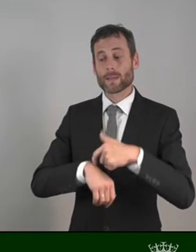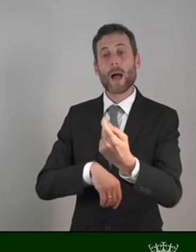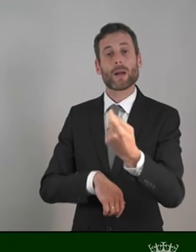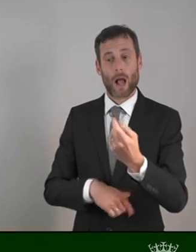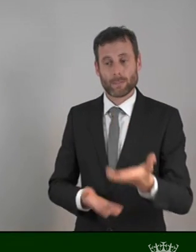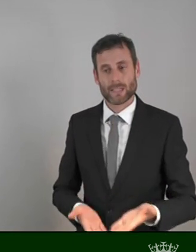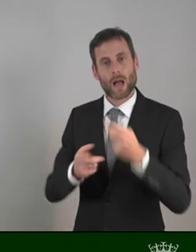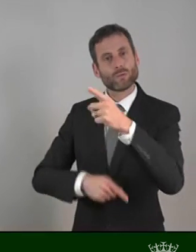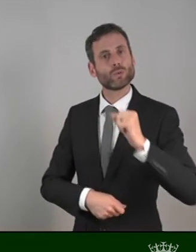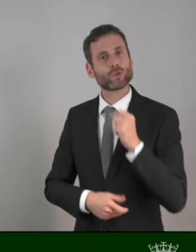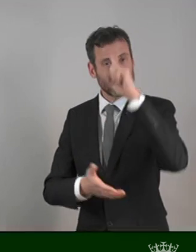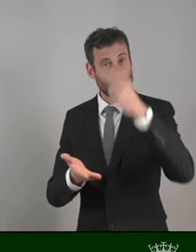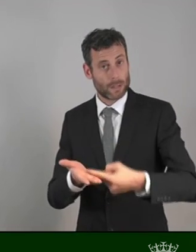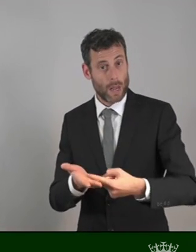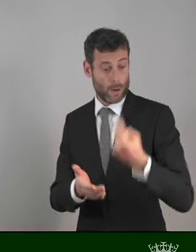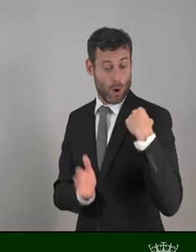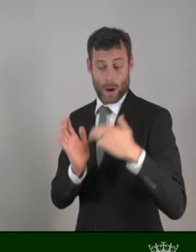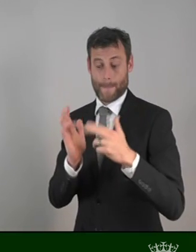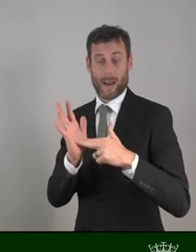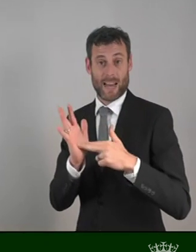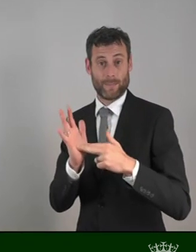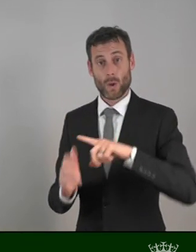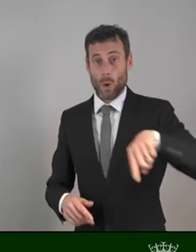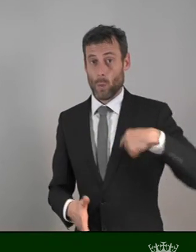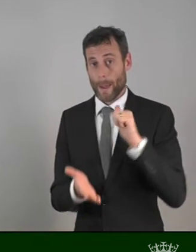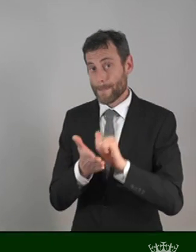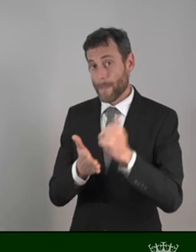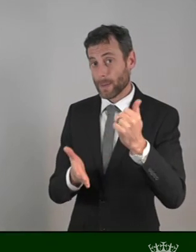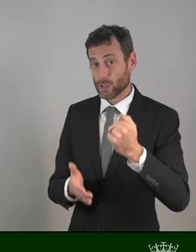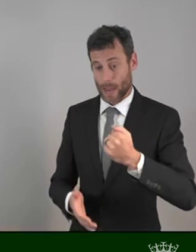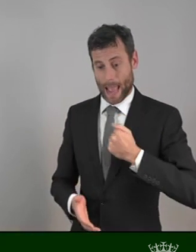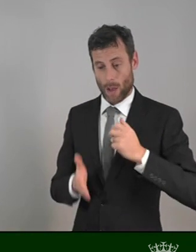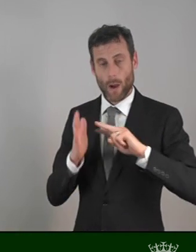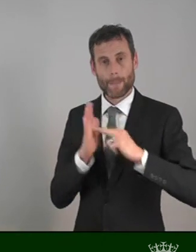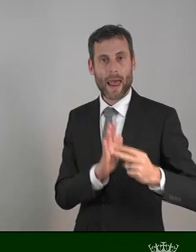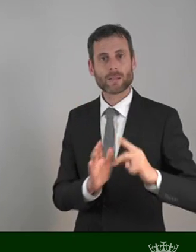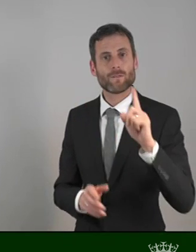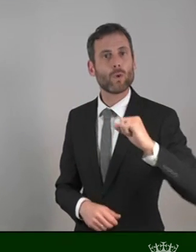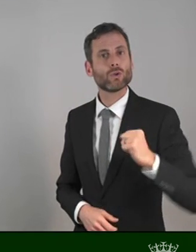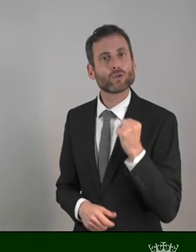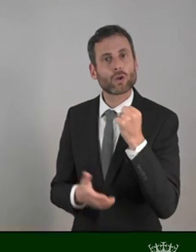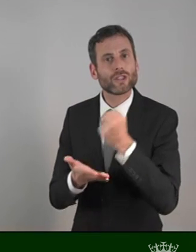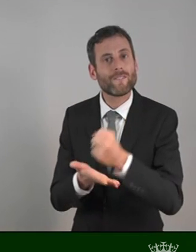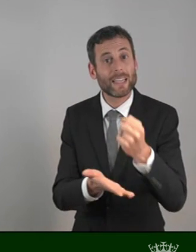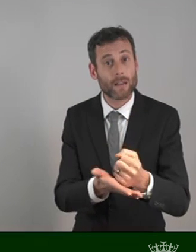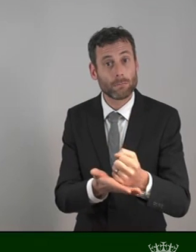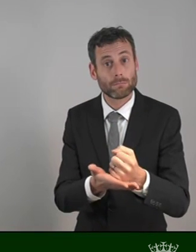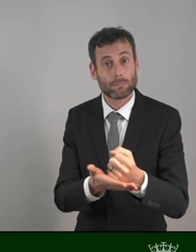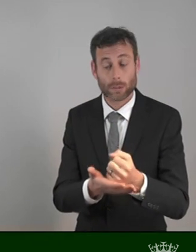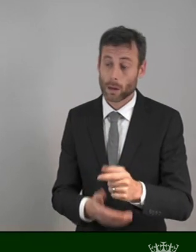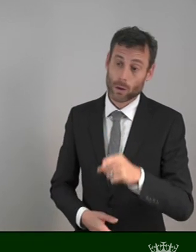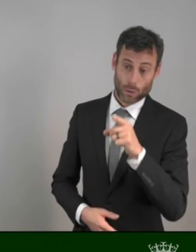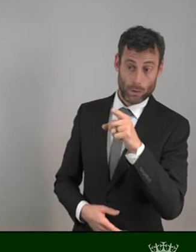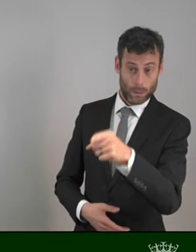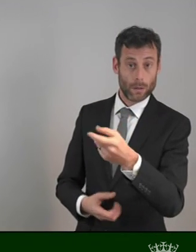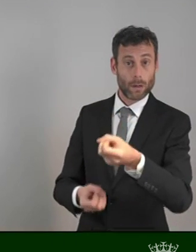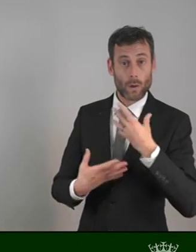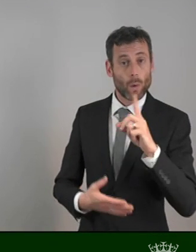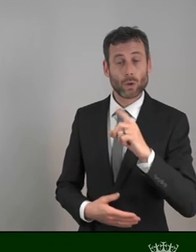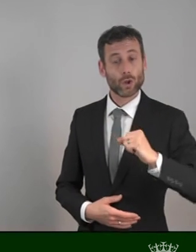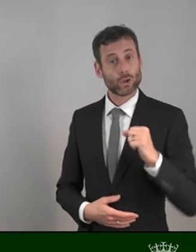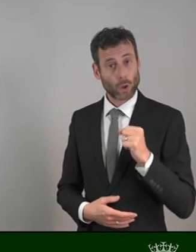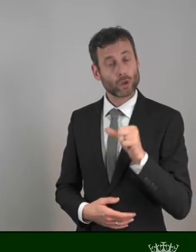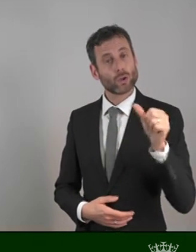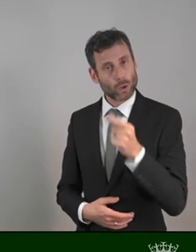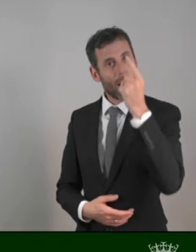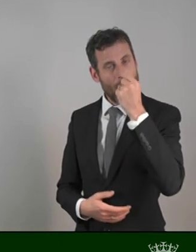On Monday, the Scottish Government published their plans for a Scottish visa, doing just what the right honourable Member promised Scotland should be able to do.